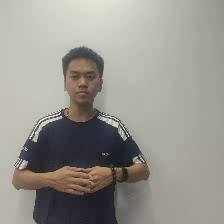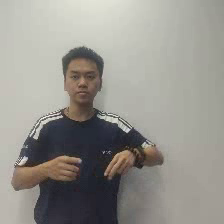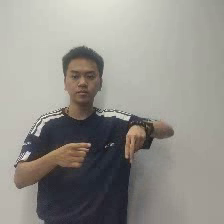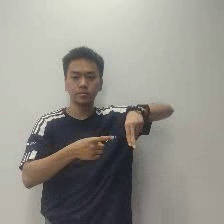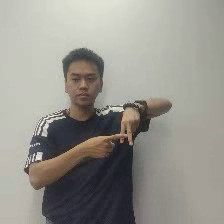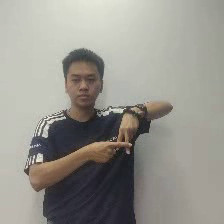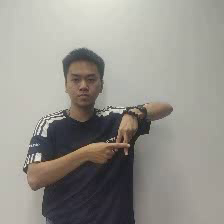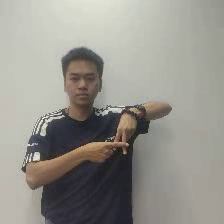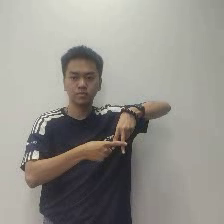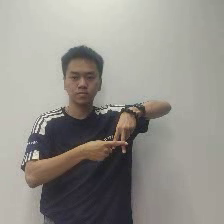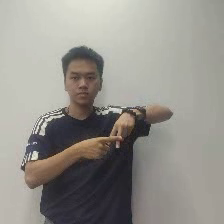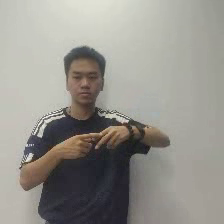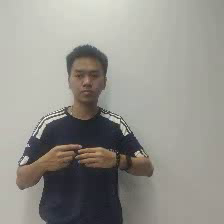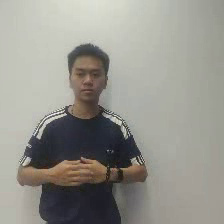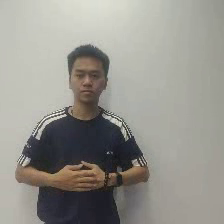Chân